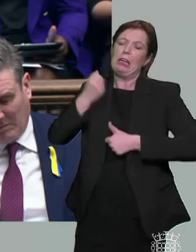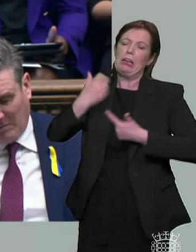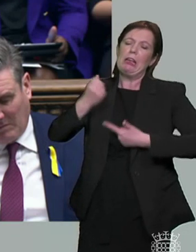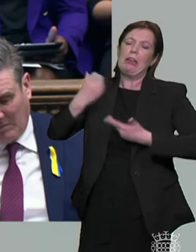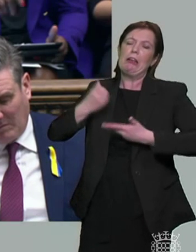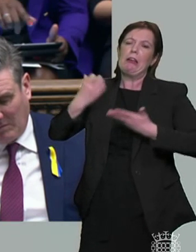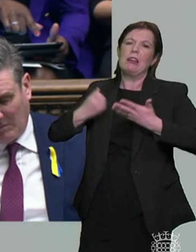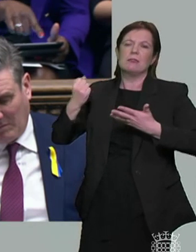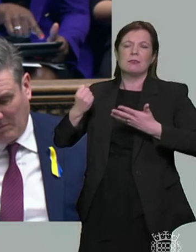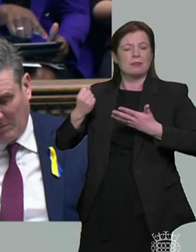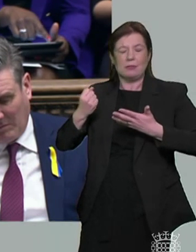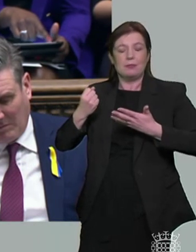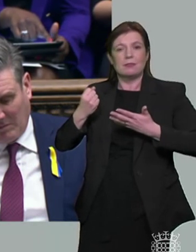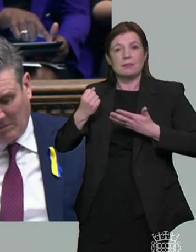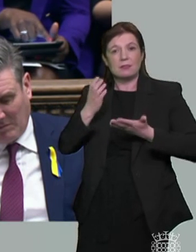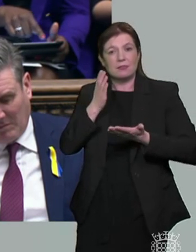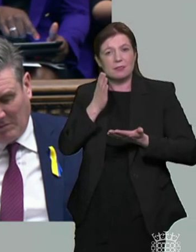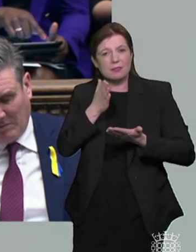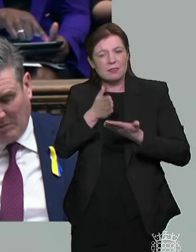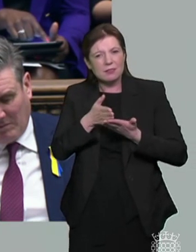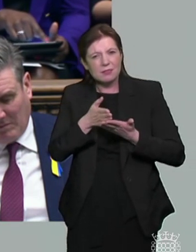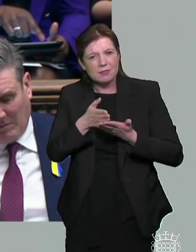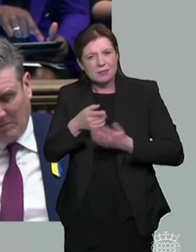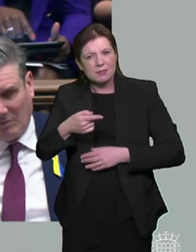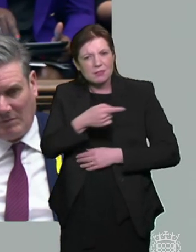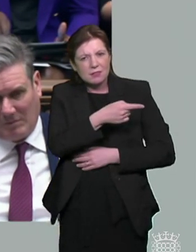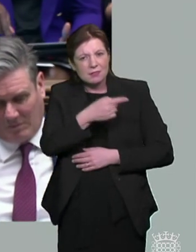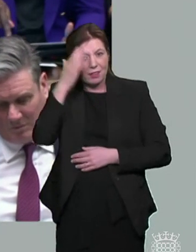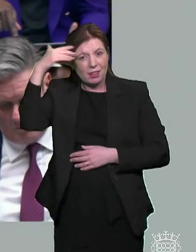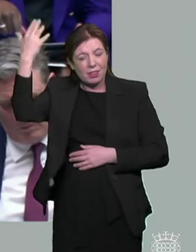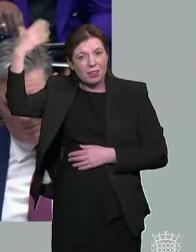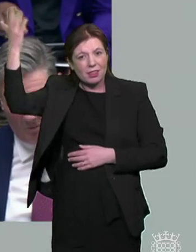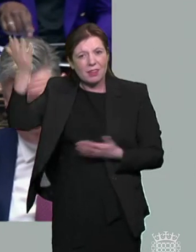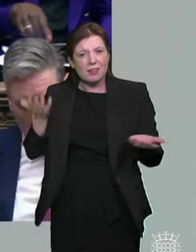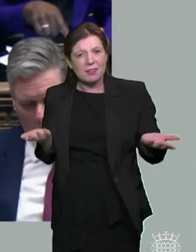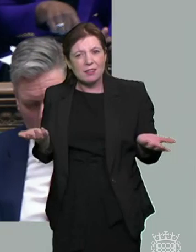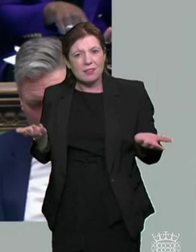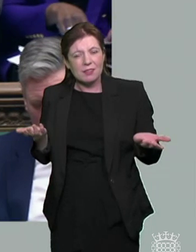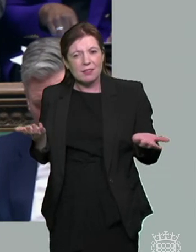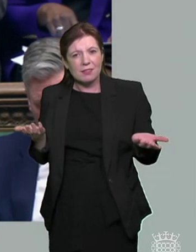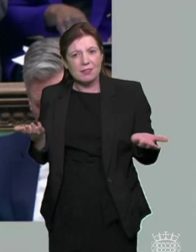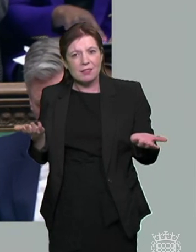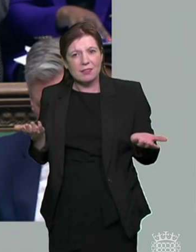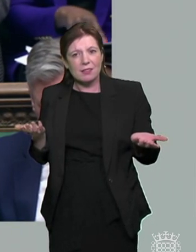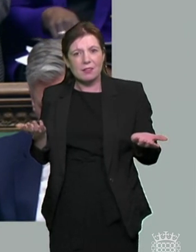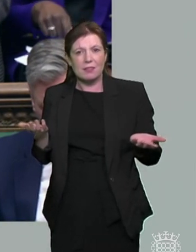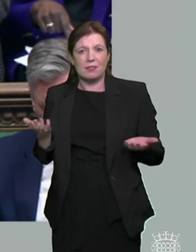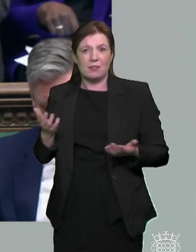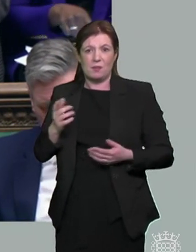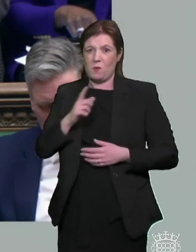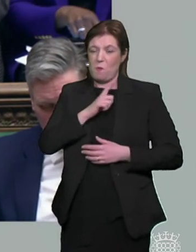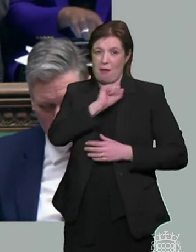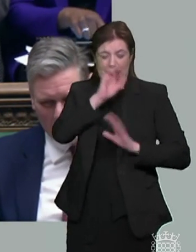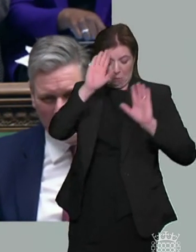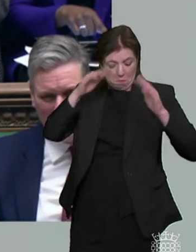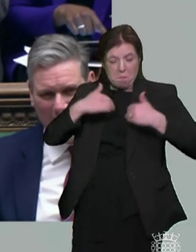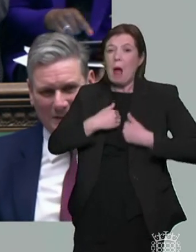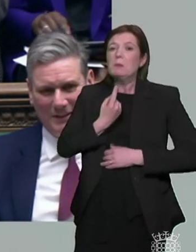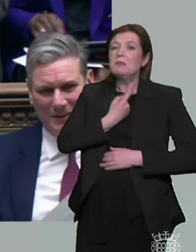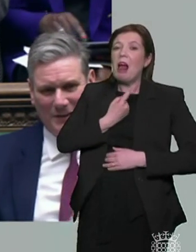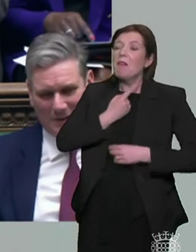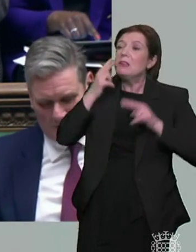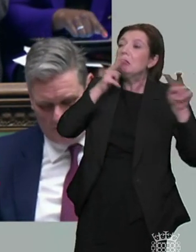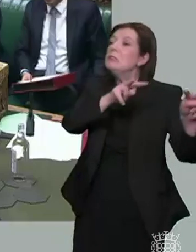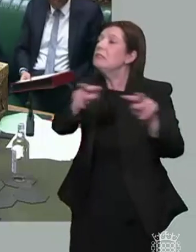Perhaps the Chancellor has been taking inspiration from the characters in Alice in Wonderland or should I say, Alice in Sunakland?